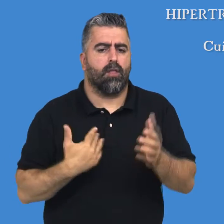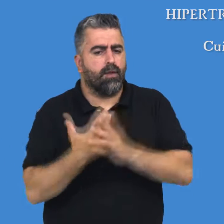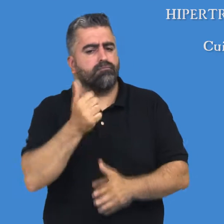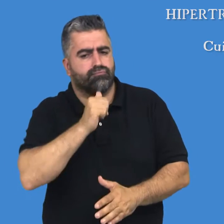día